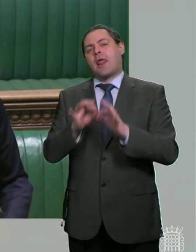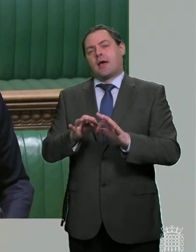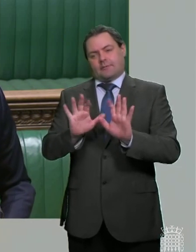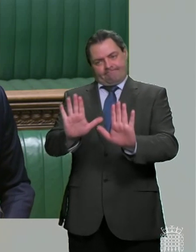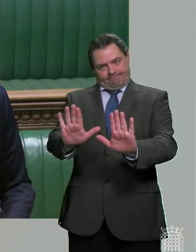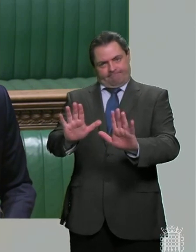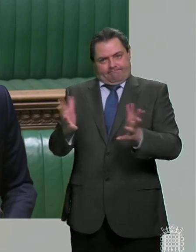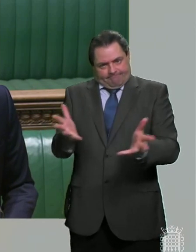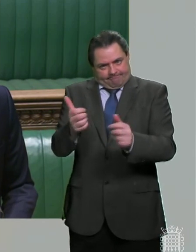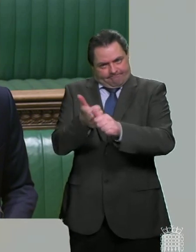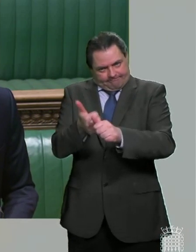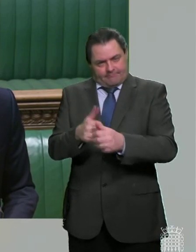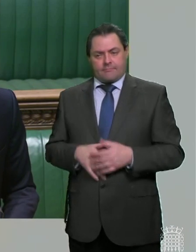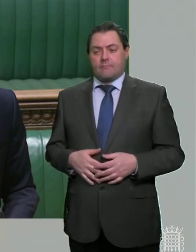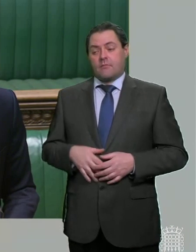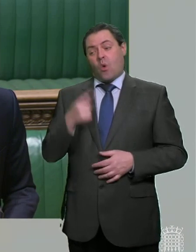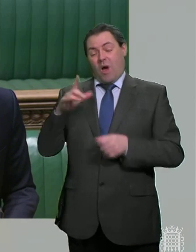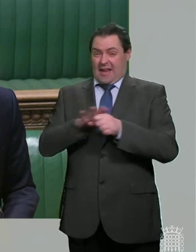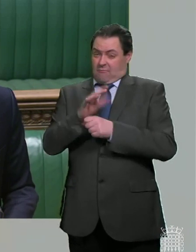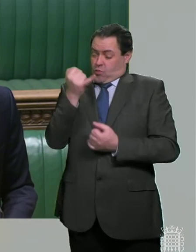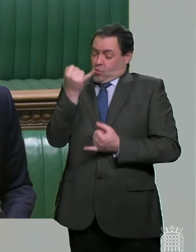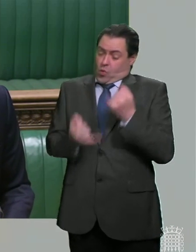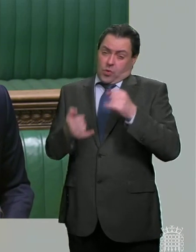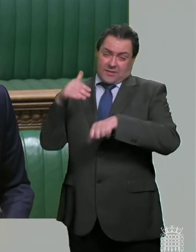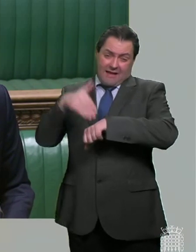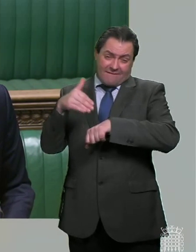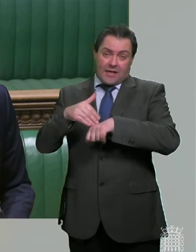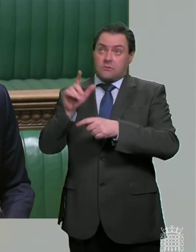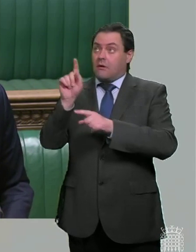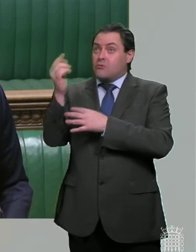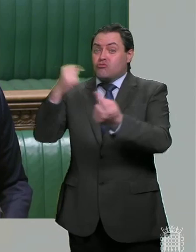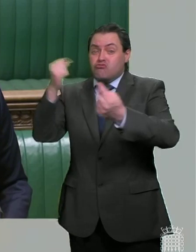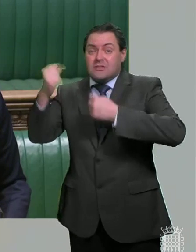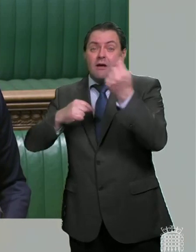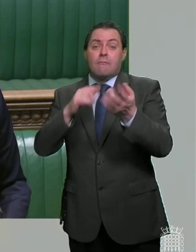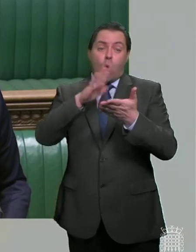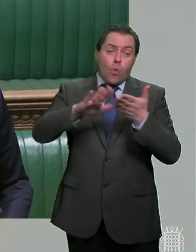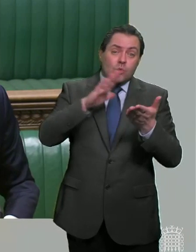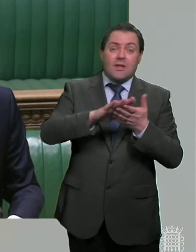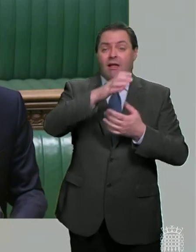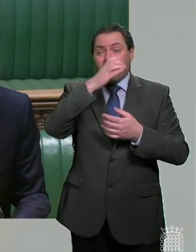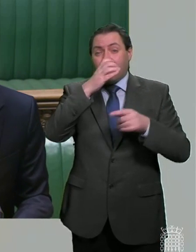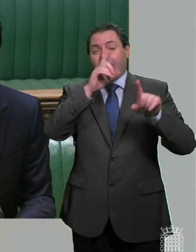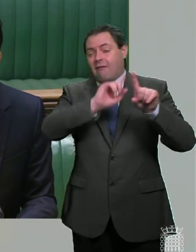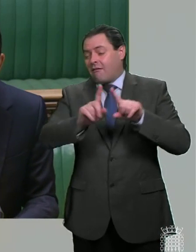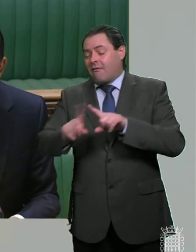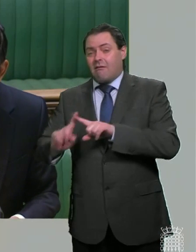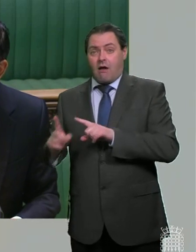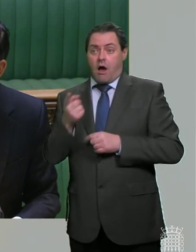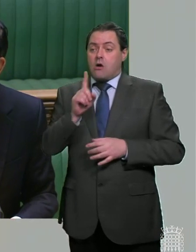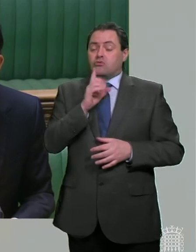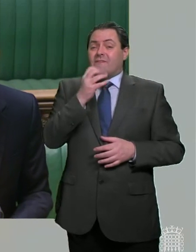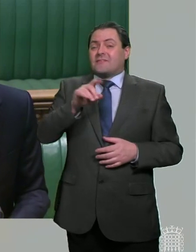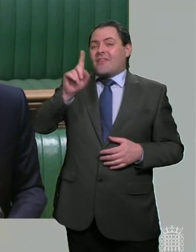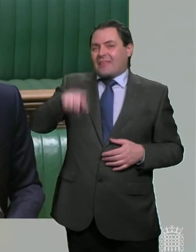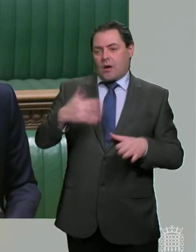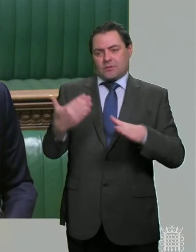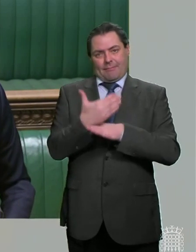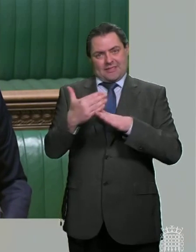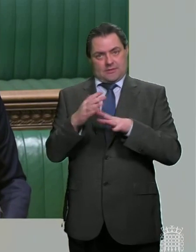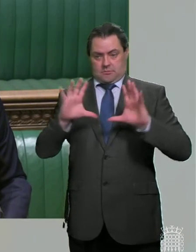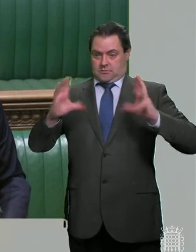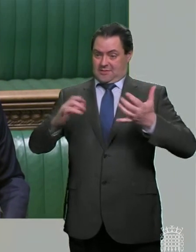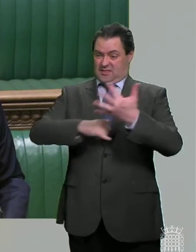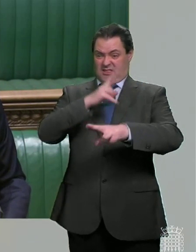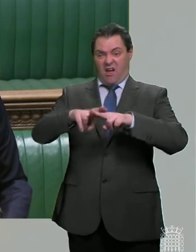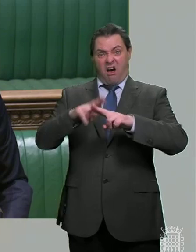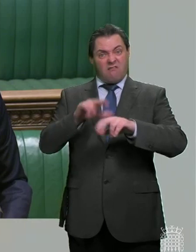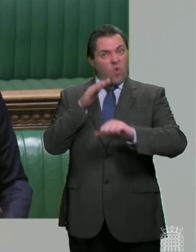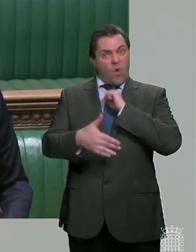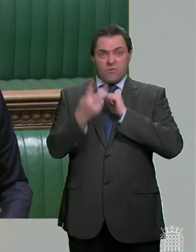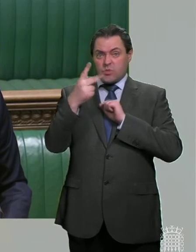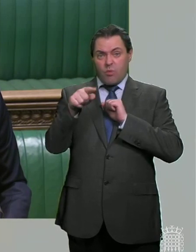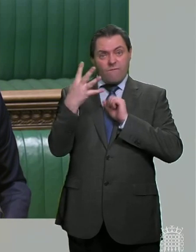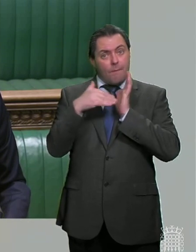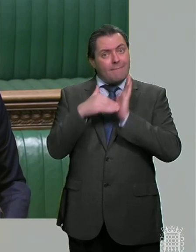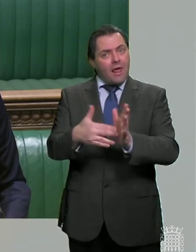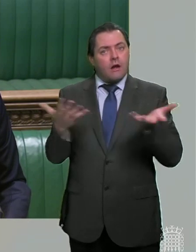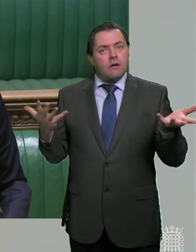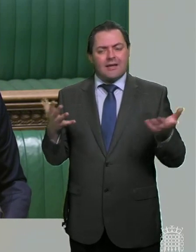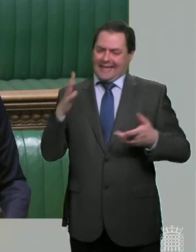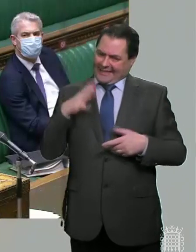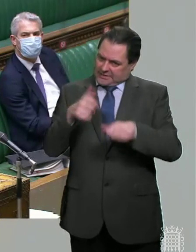One of the hardest hit sectors has been hospitality and tourism: 150,000 businesses that employ over 2.4 million people need our support.